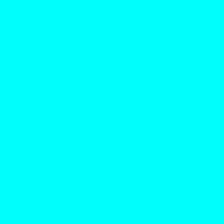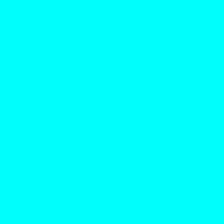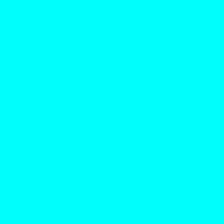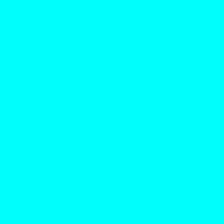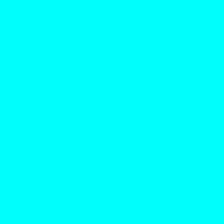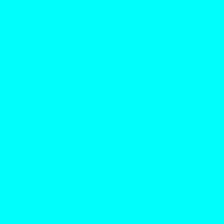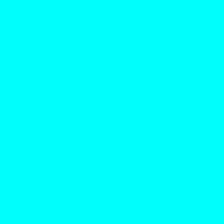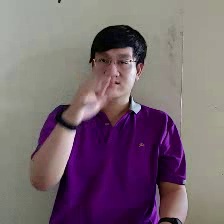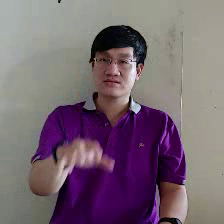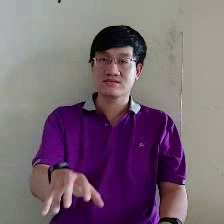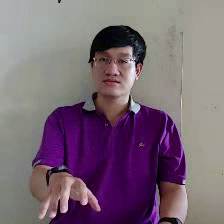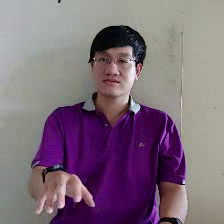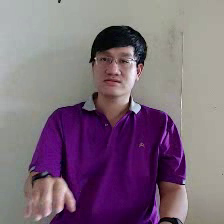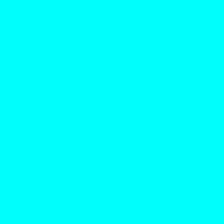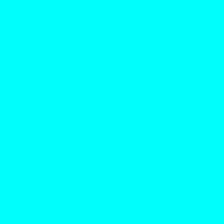Áp dụng